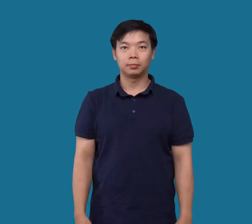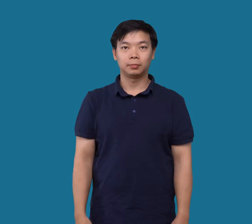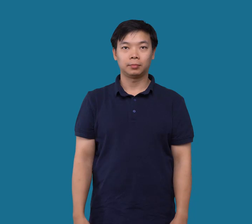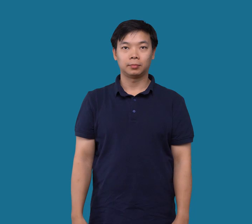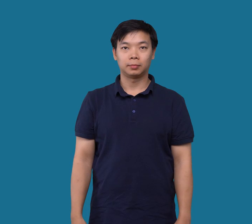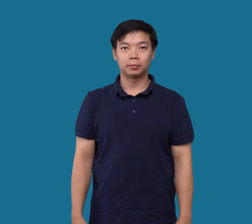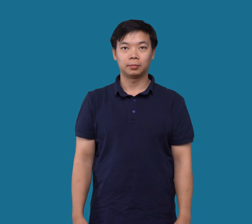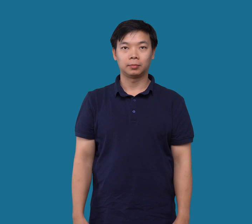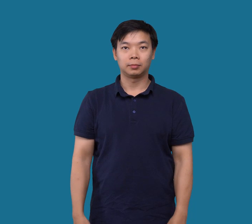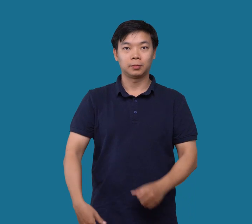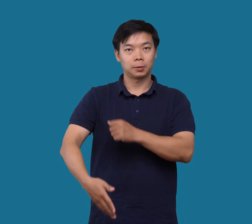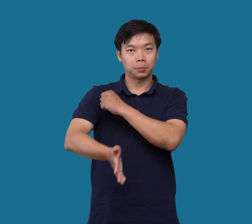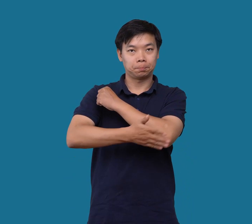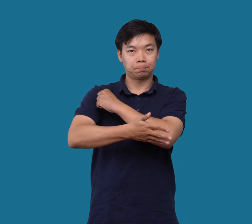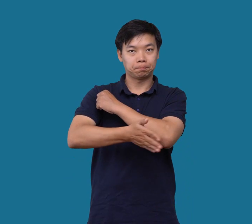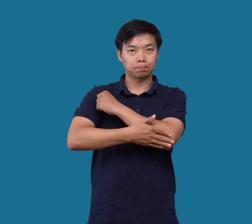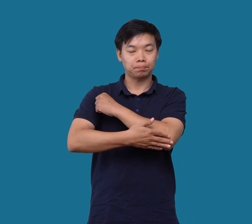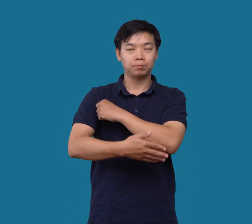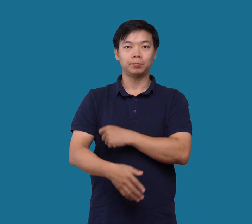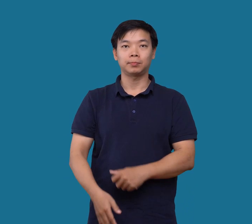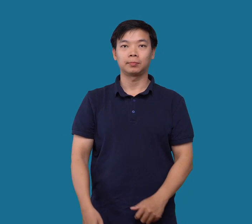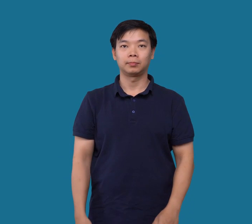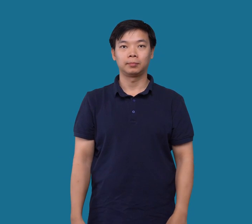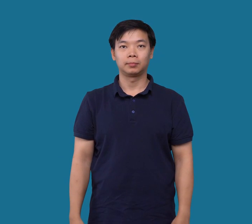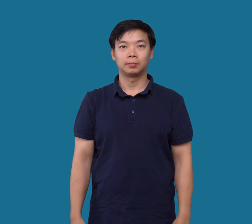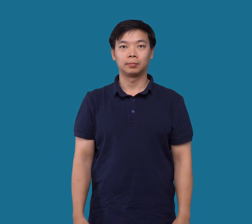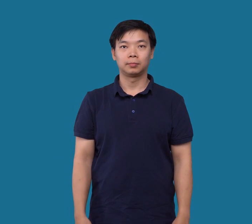giúp đỡ